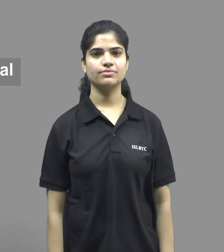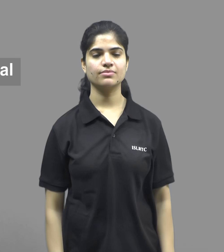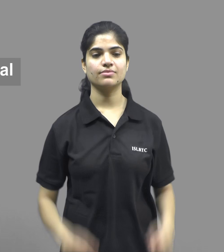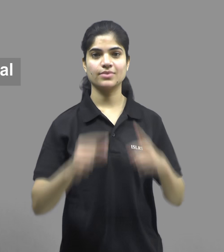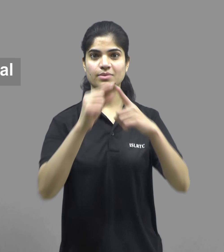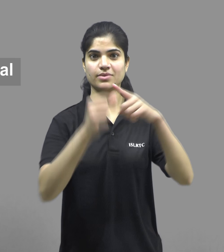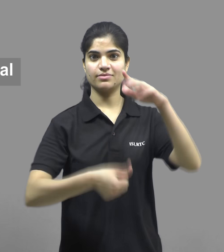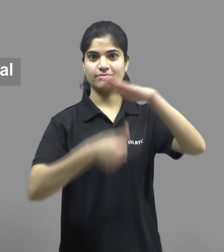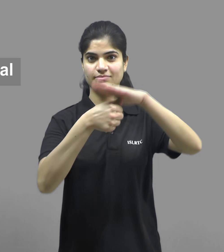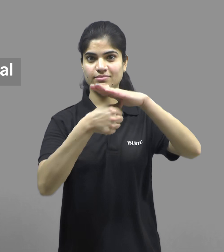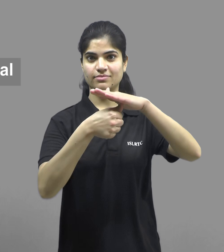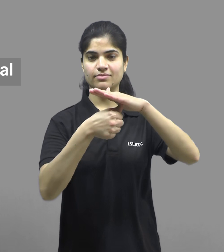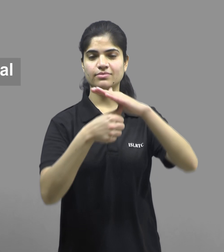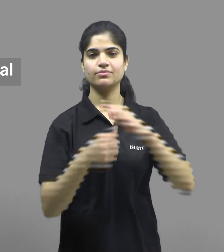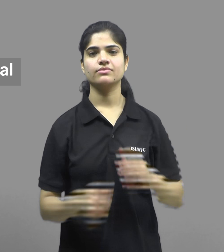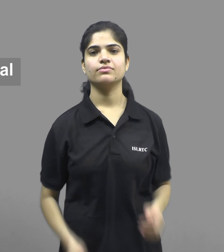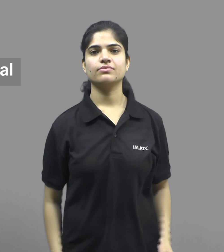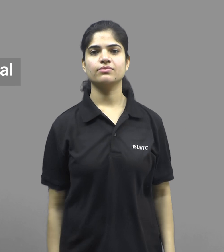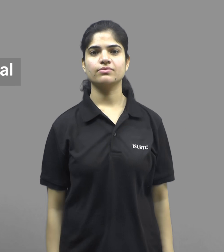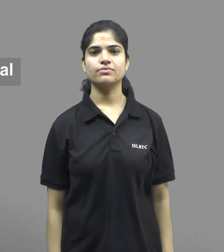Principal